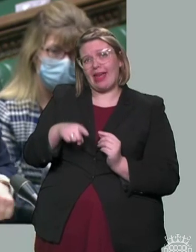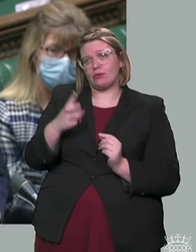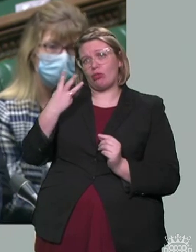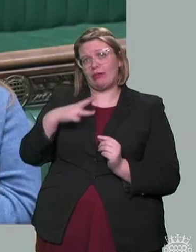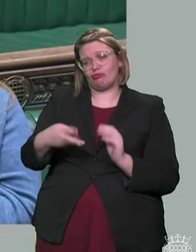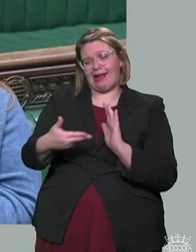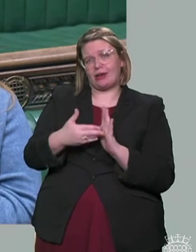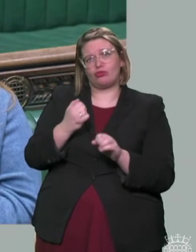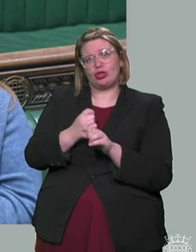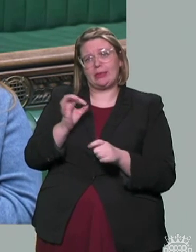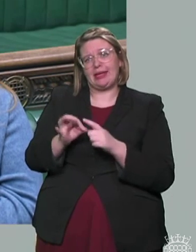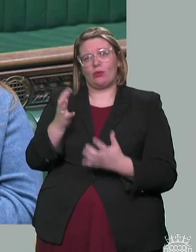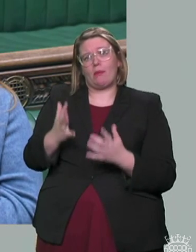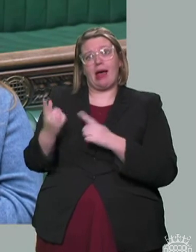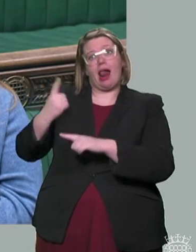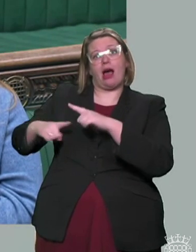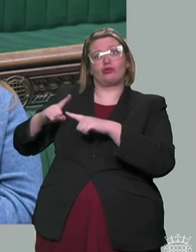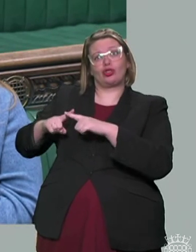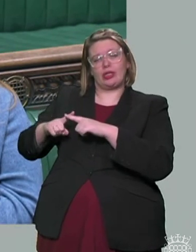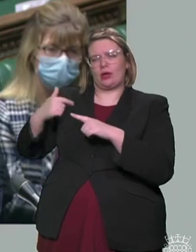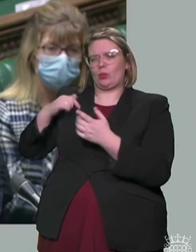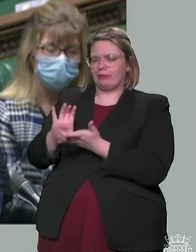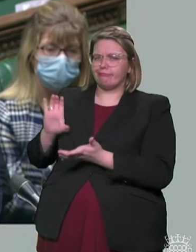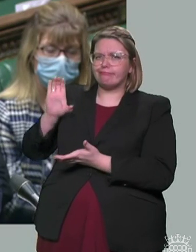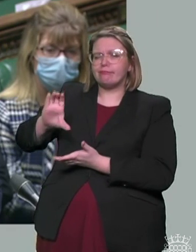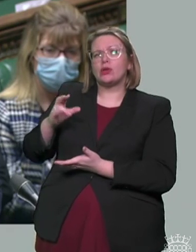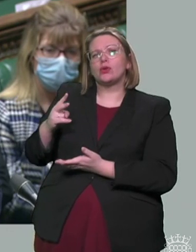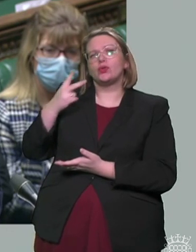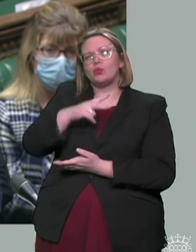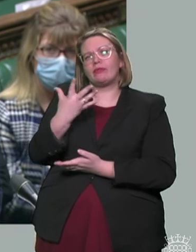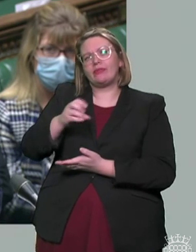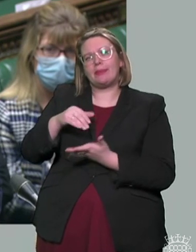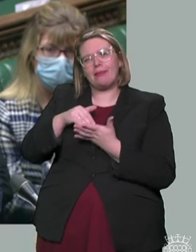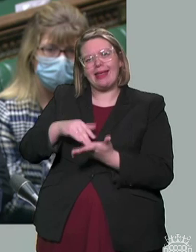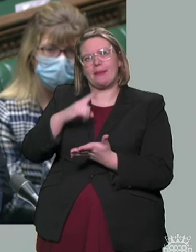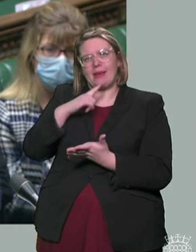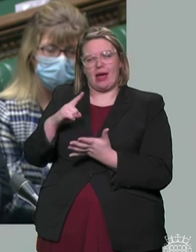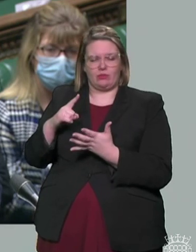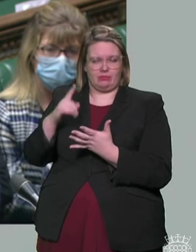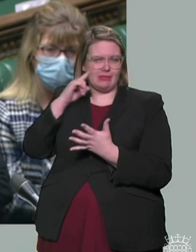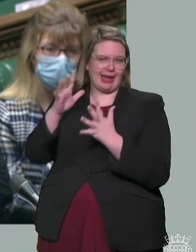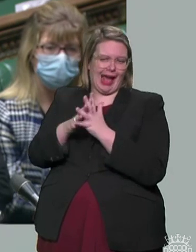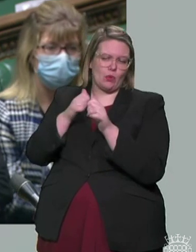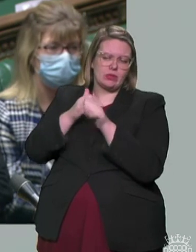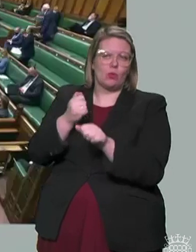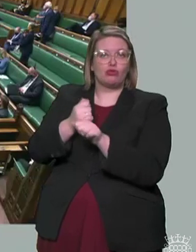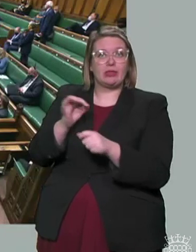We need to do more—that is why we have put £250 million into supporting GPs now.